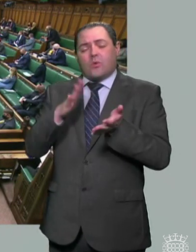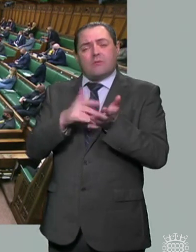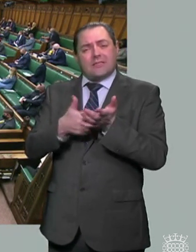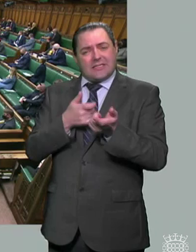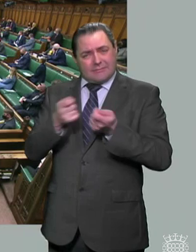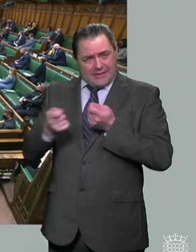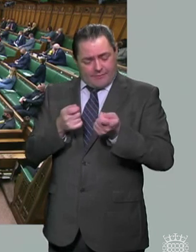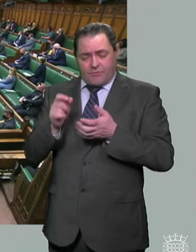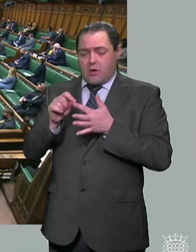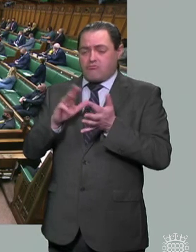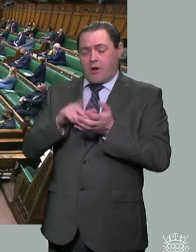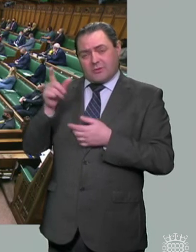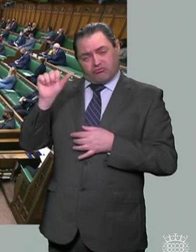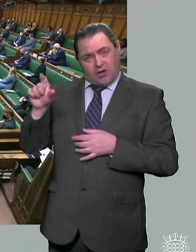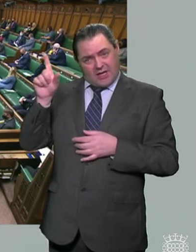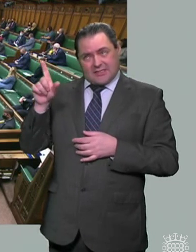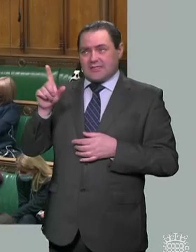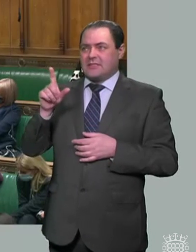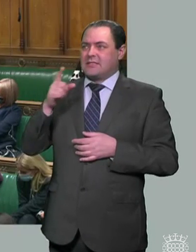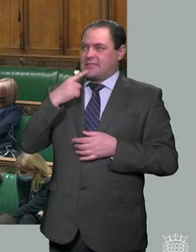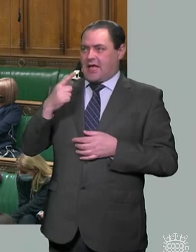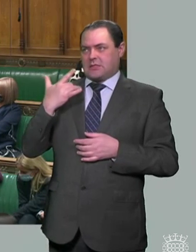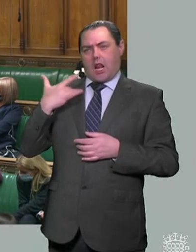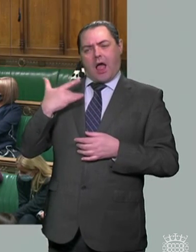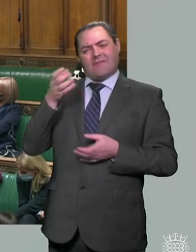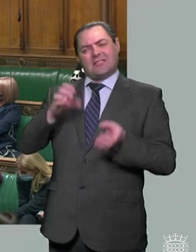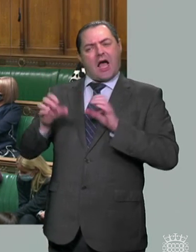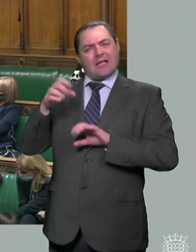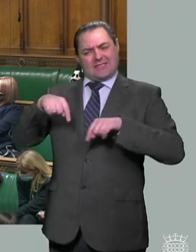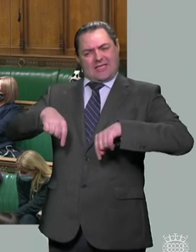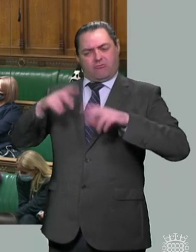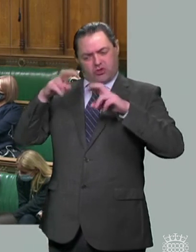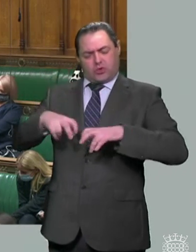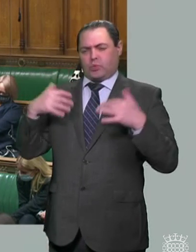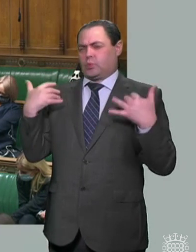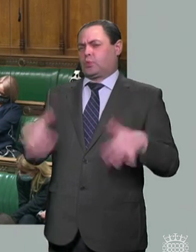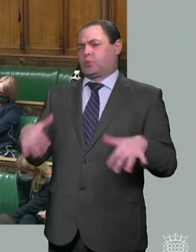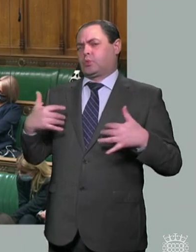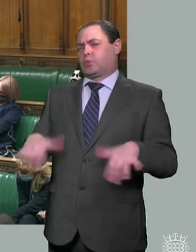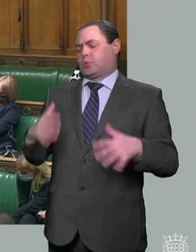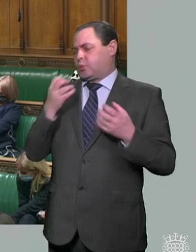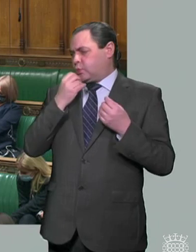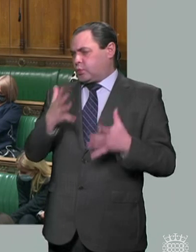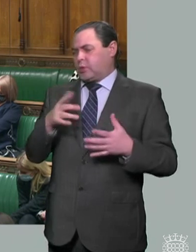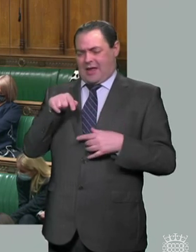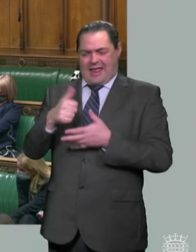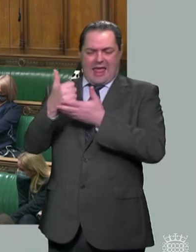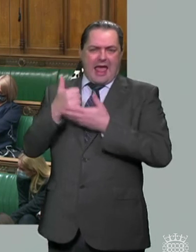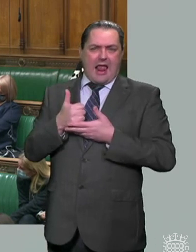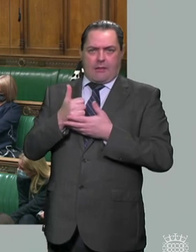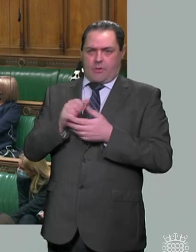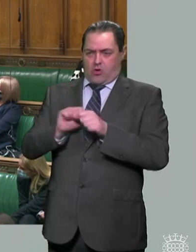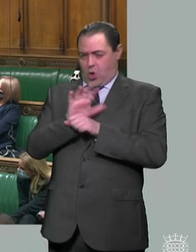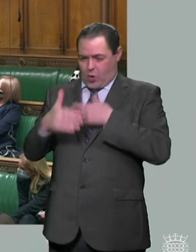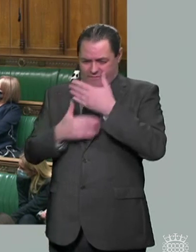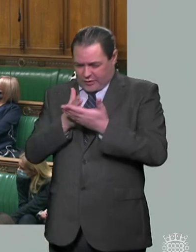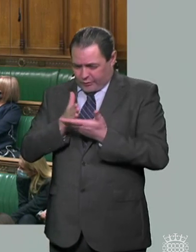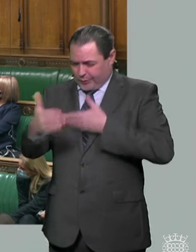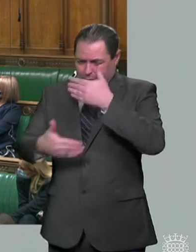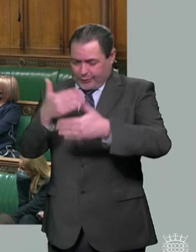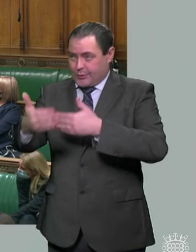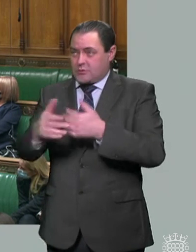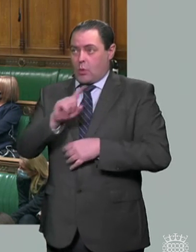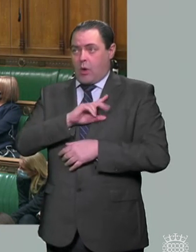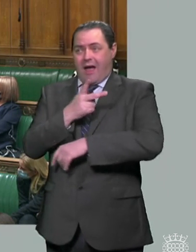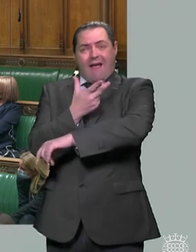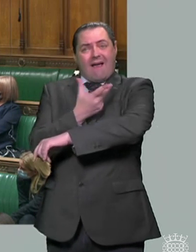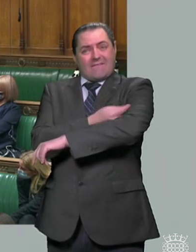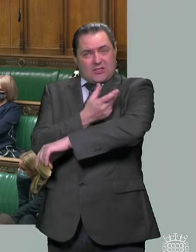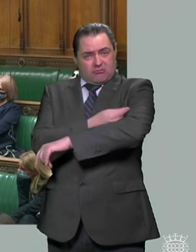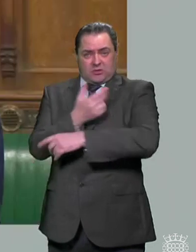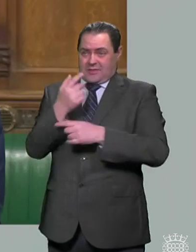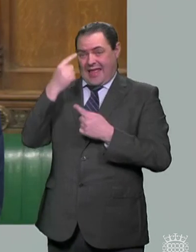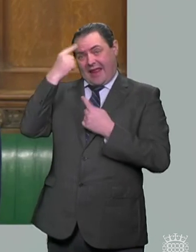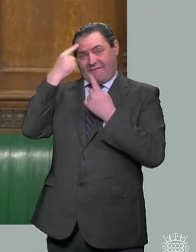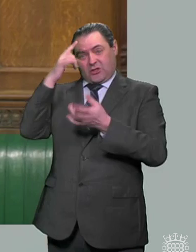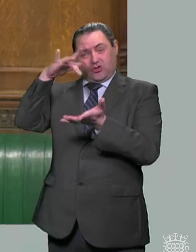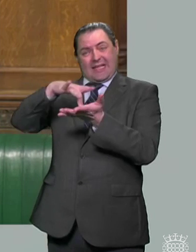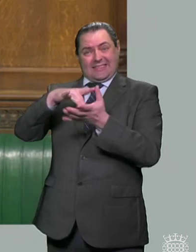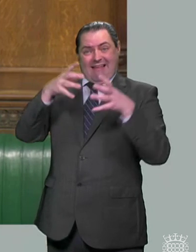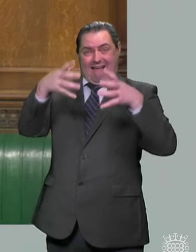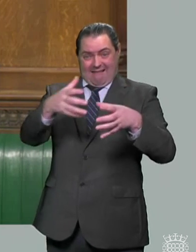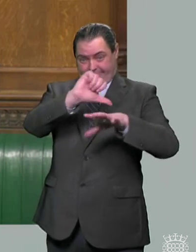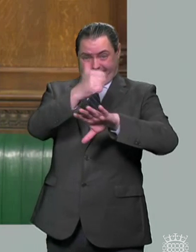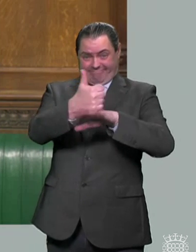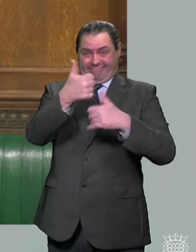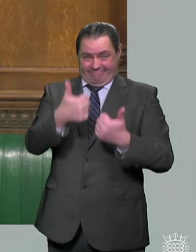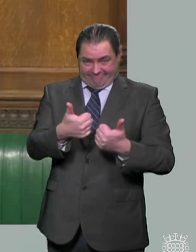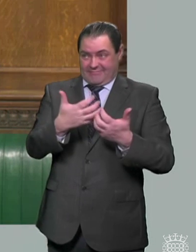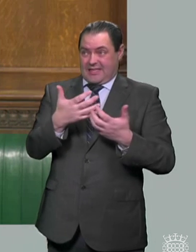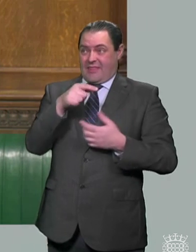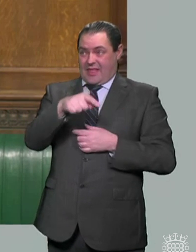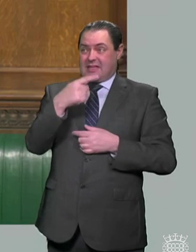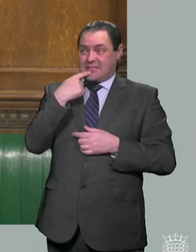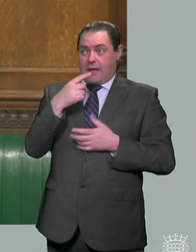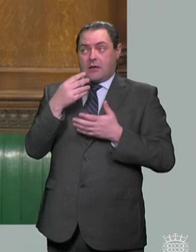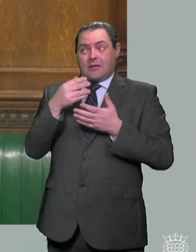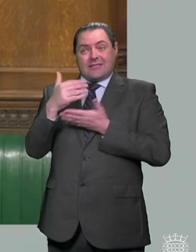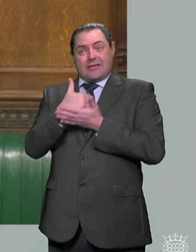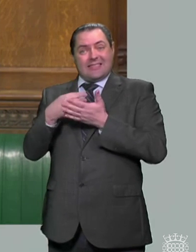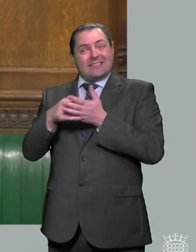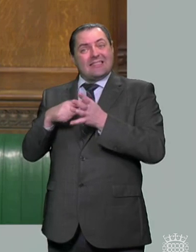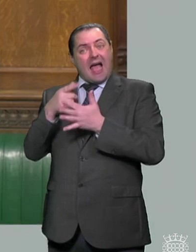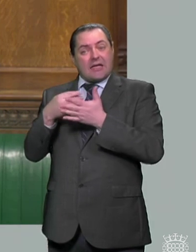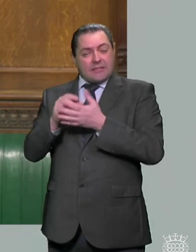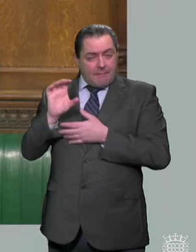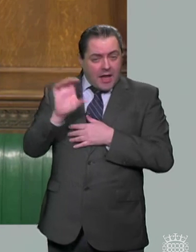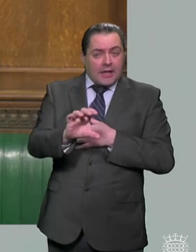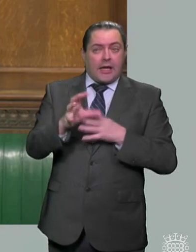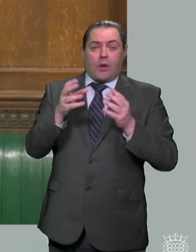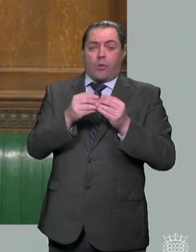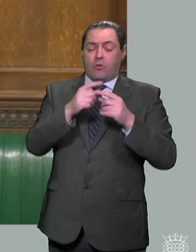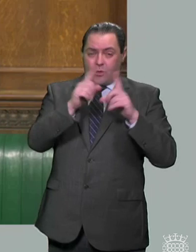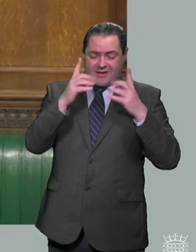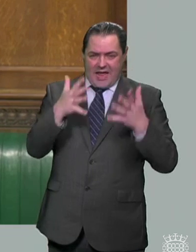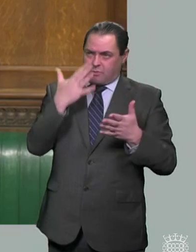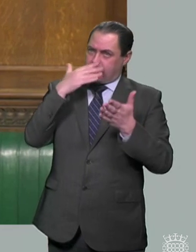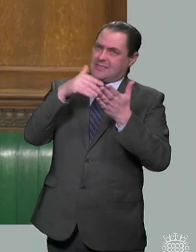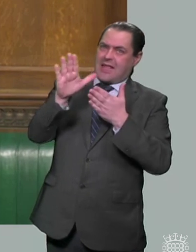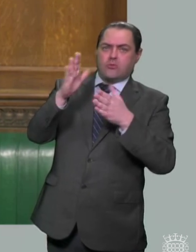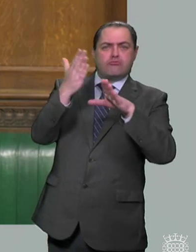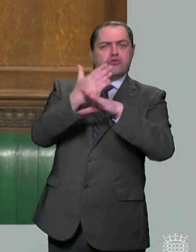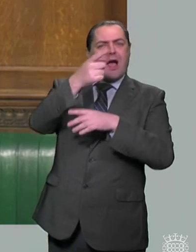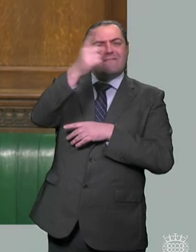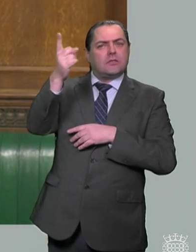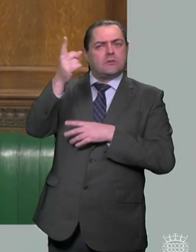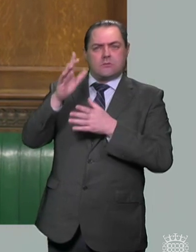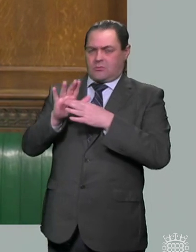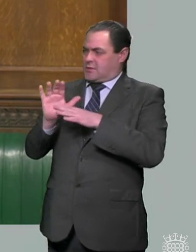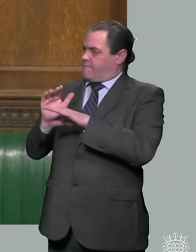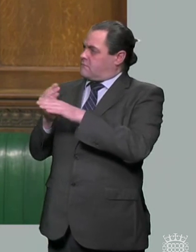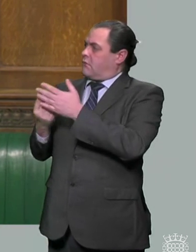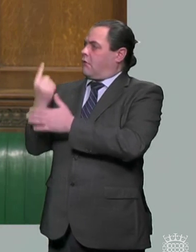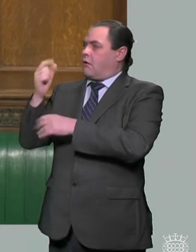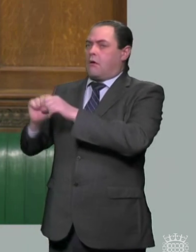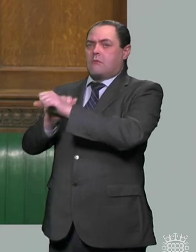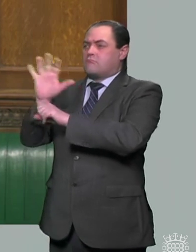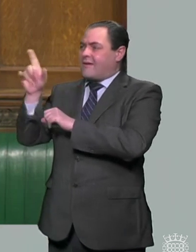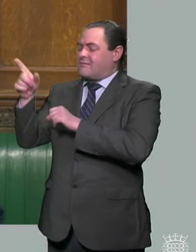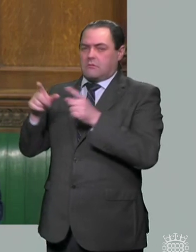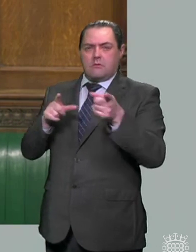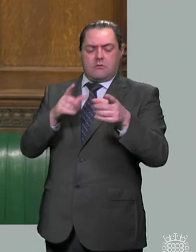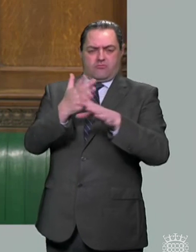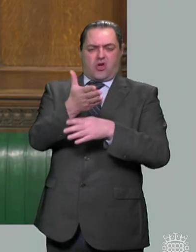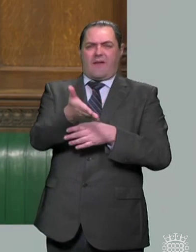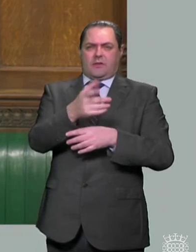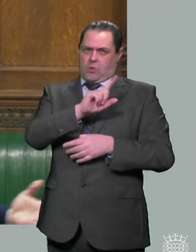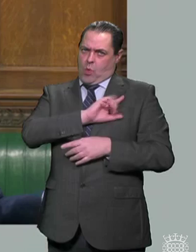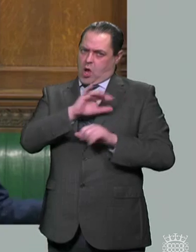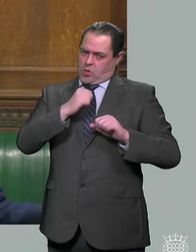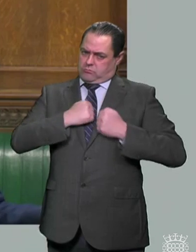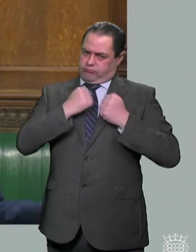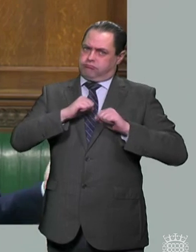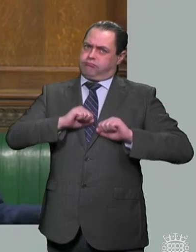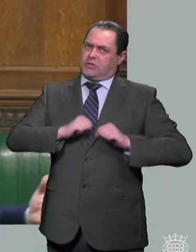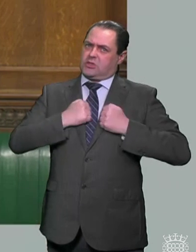The Prime Minister is right to laud our life science industry, as British universities and British scientists have helped us to get through covid; so why, after developing the UK’s Vaccine Manufacturing and Innovation Centre with taxpayer money alongside British universities, have the Government decided to sell it off so that in future pandemics future vaccines will be held not